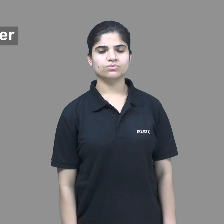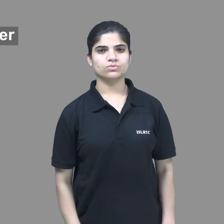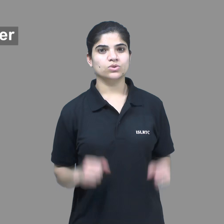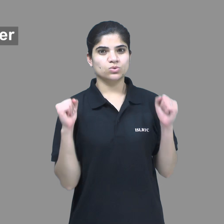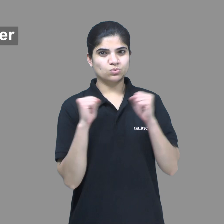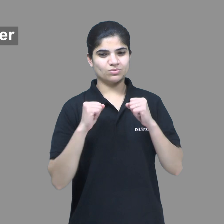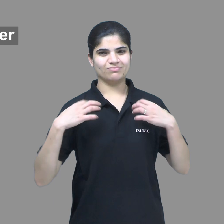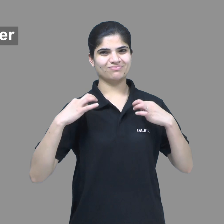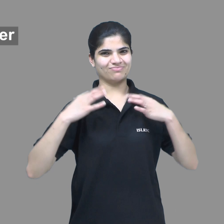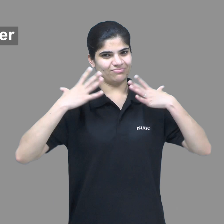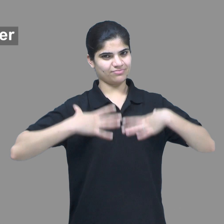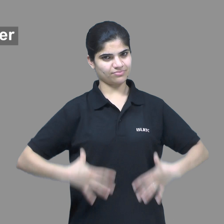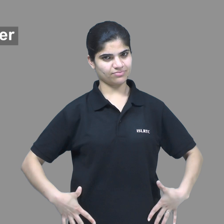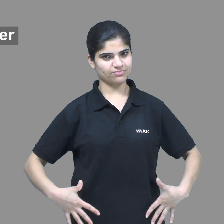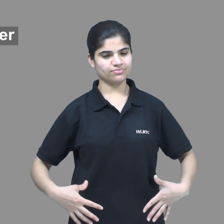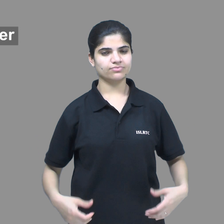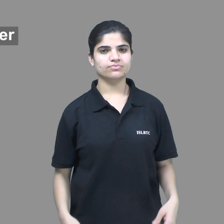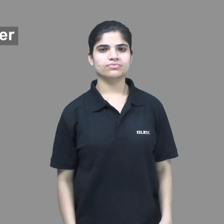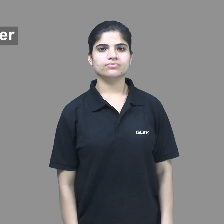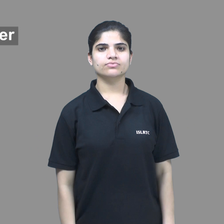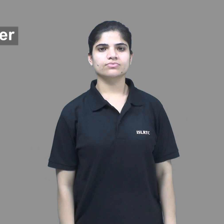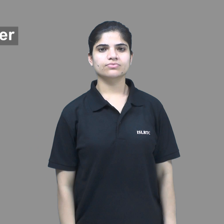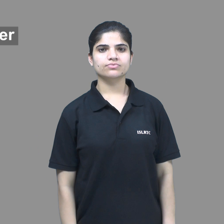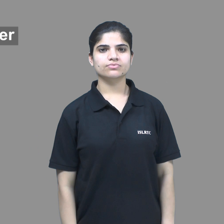Sweater